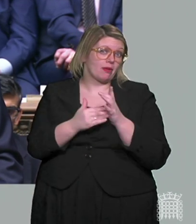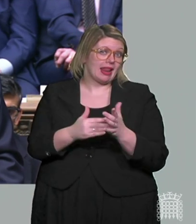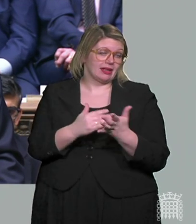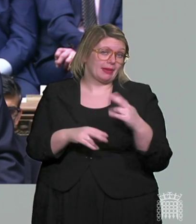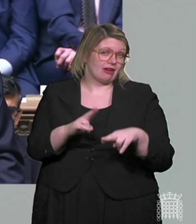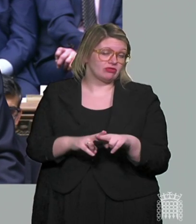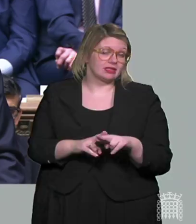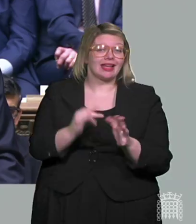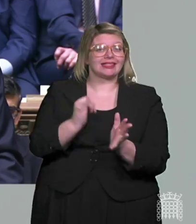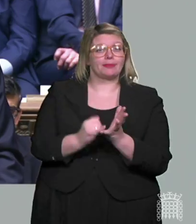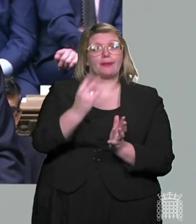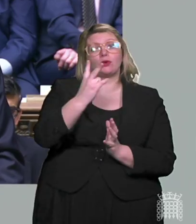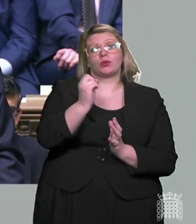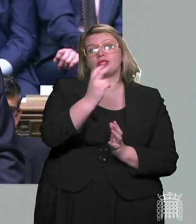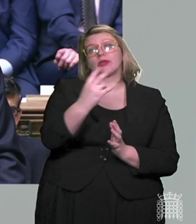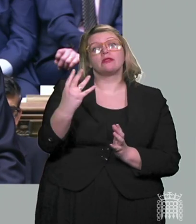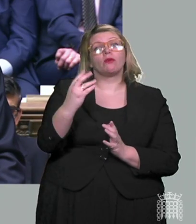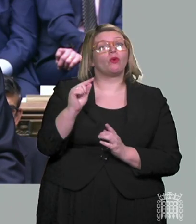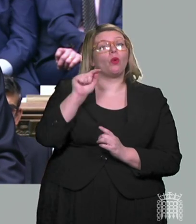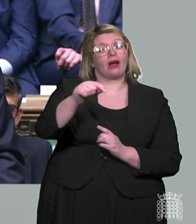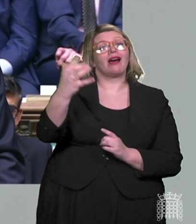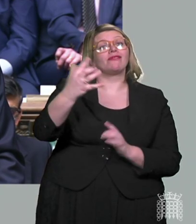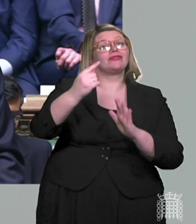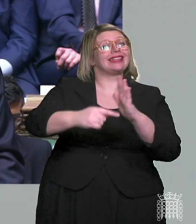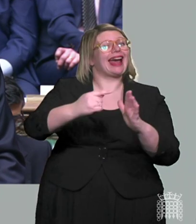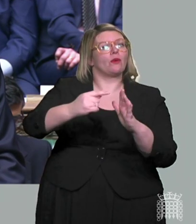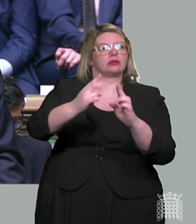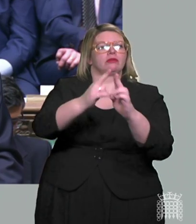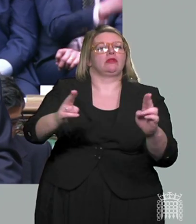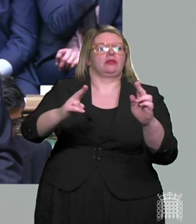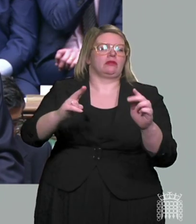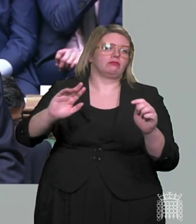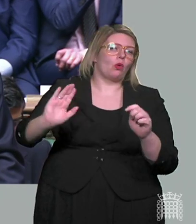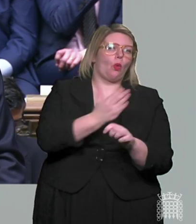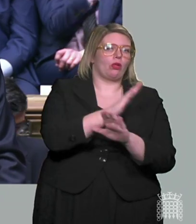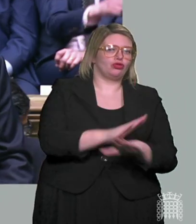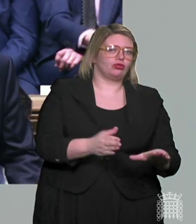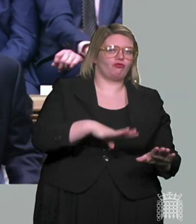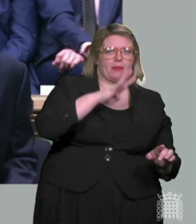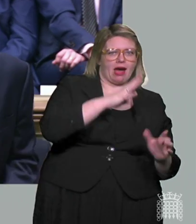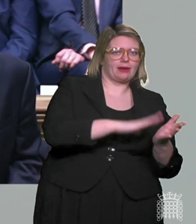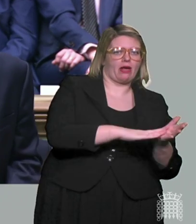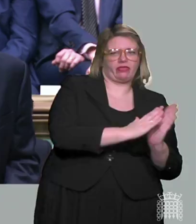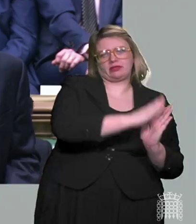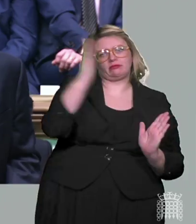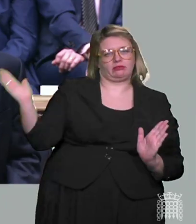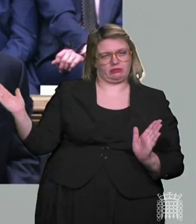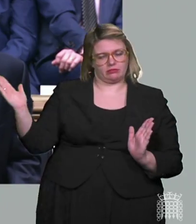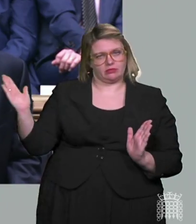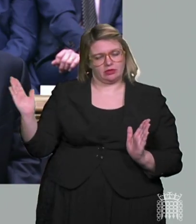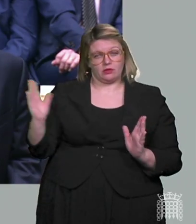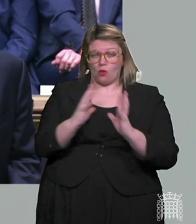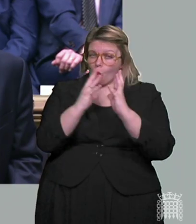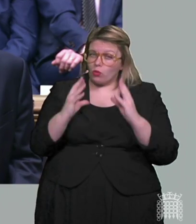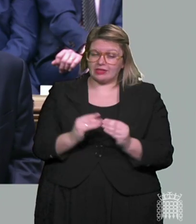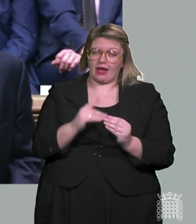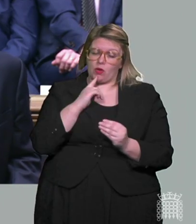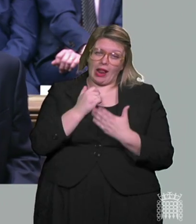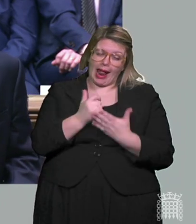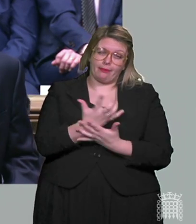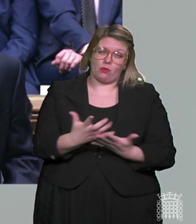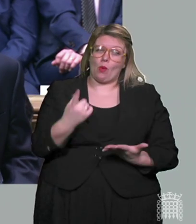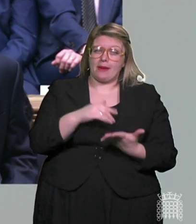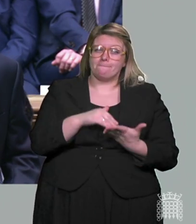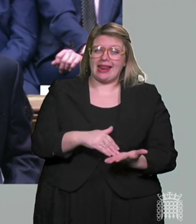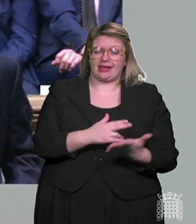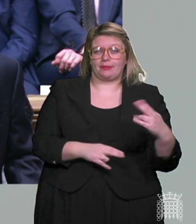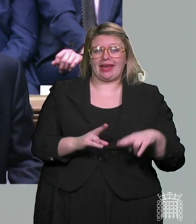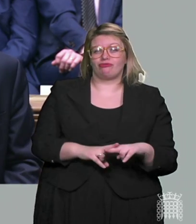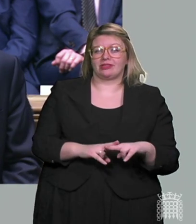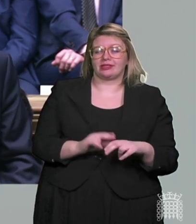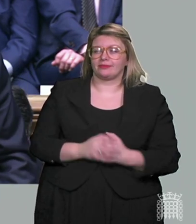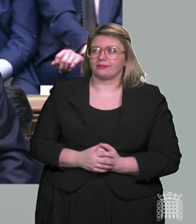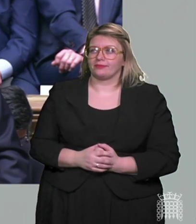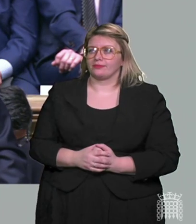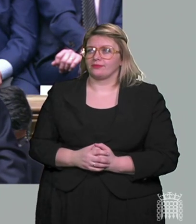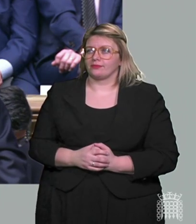From September 2024, that 15 hours will be extended to all children from nine months up, meaning that a total of nearly 1 million parents will be eligible.